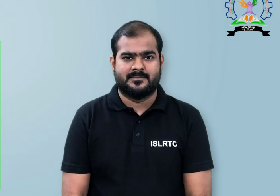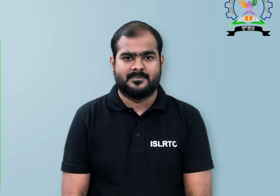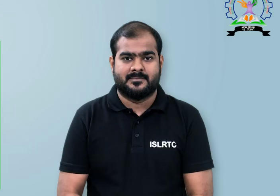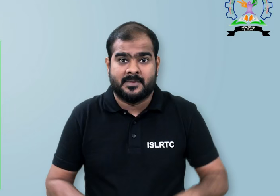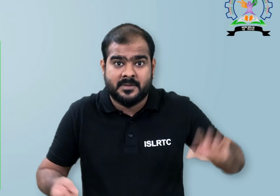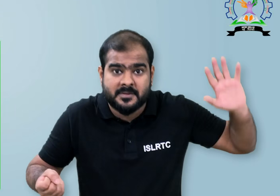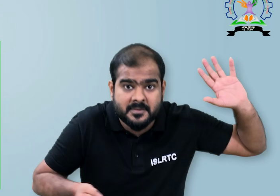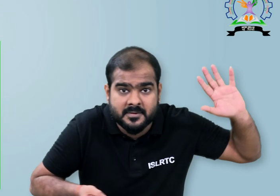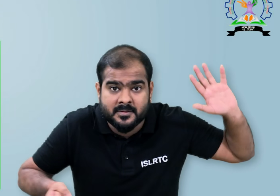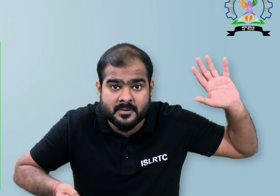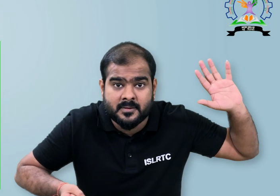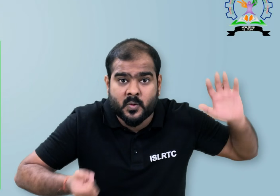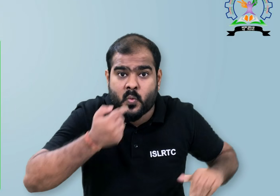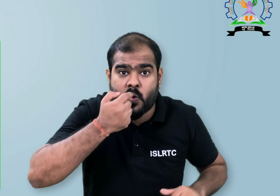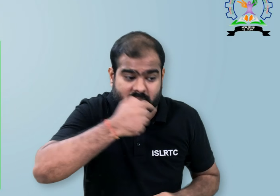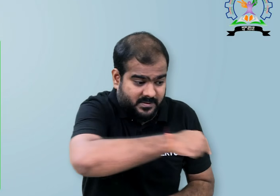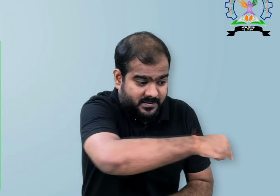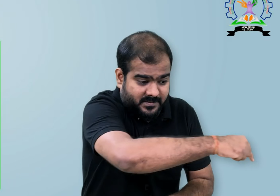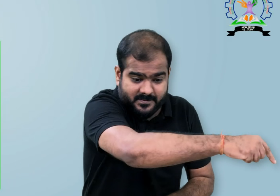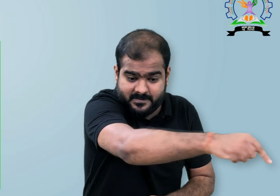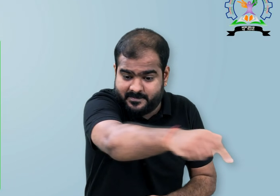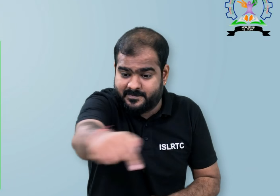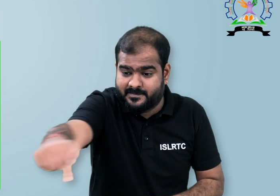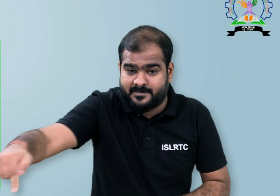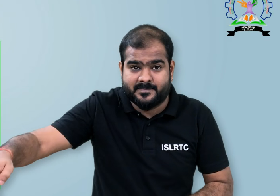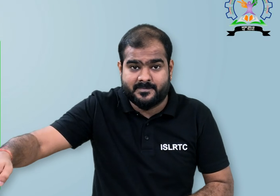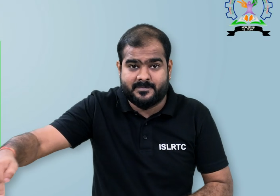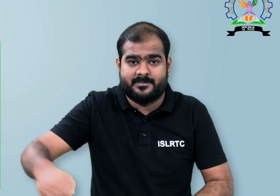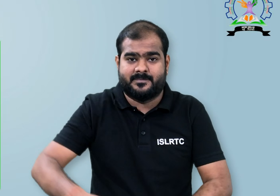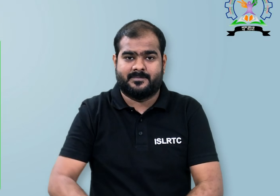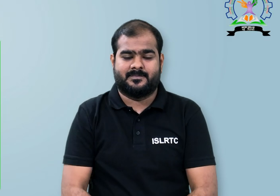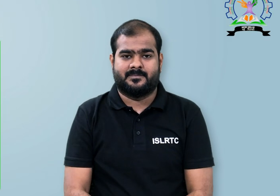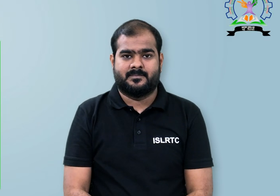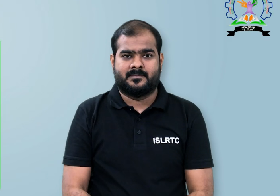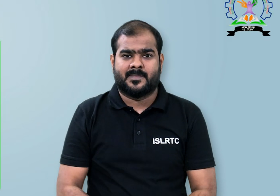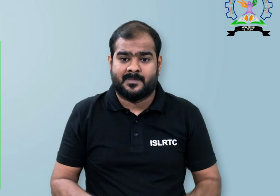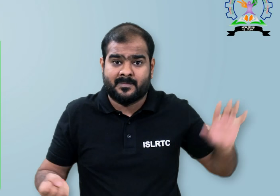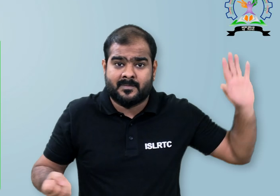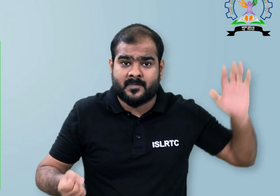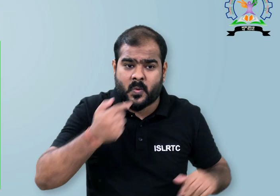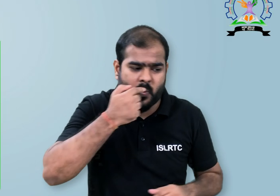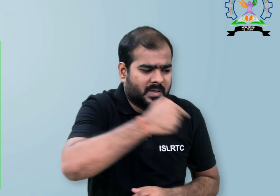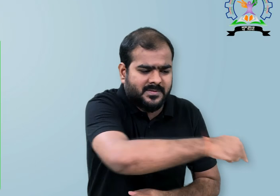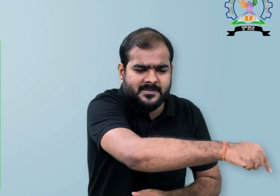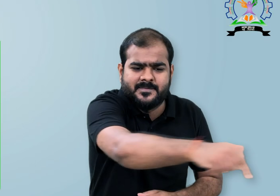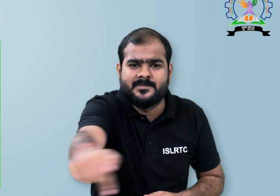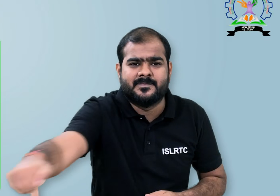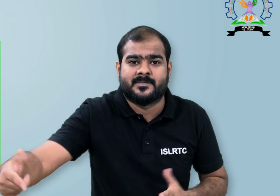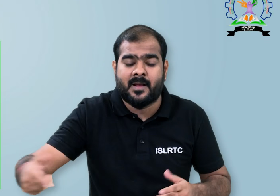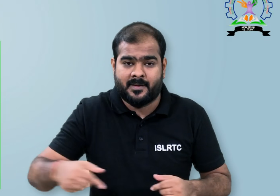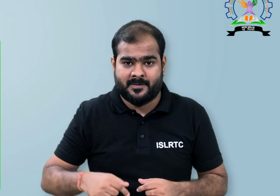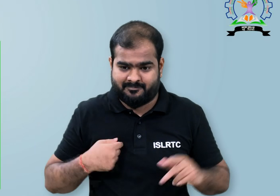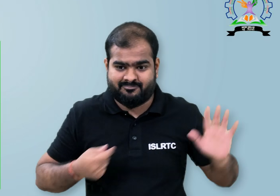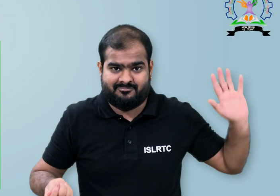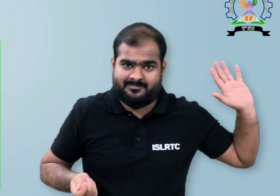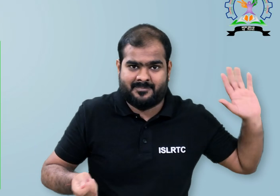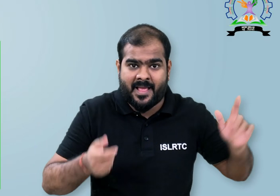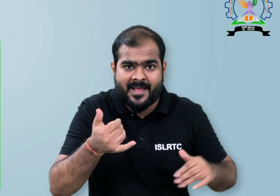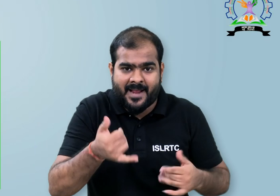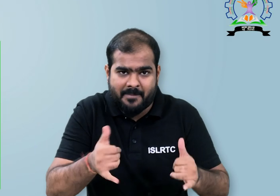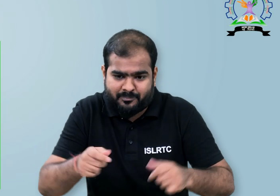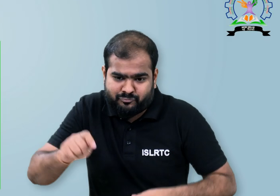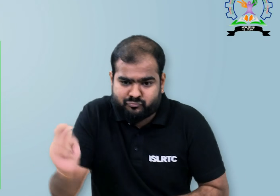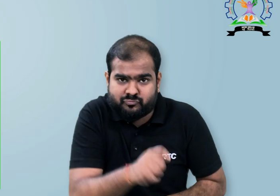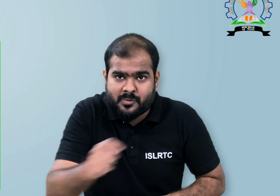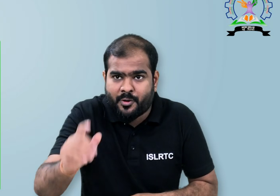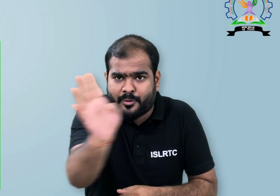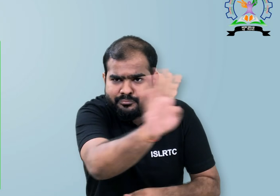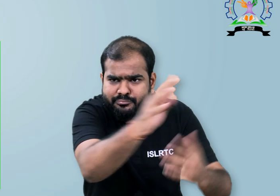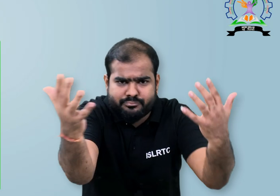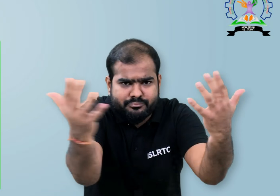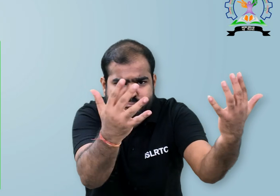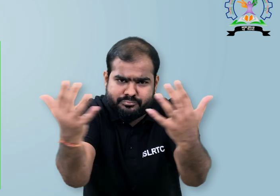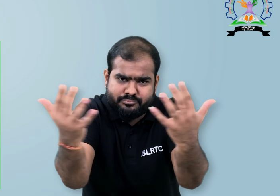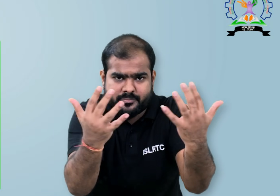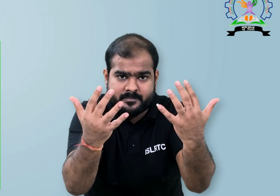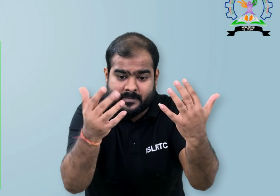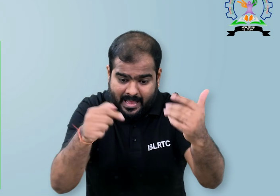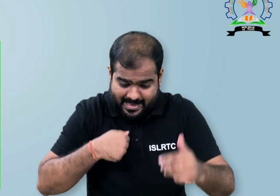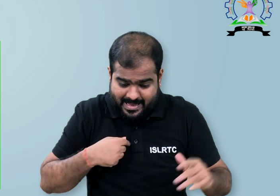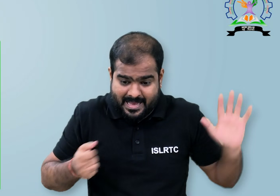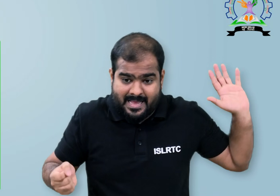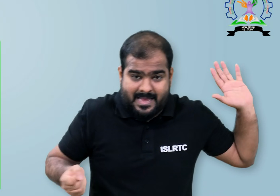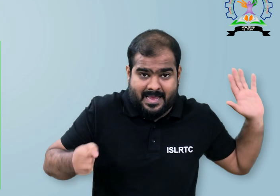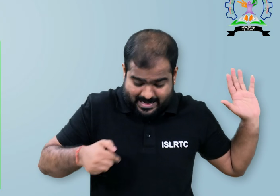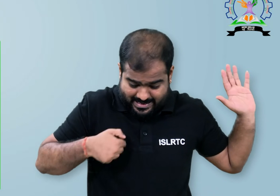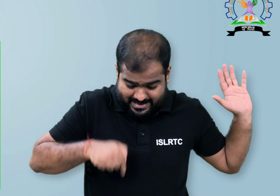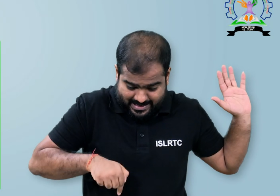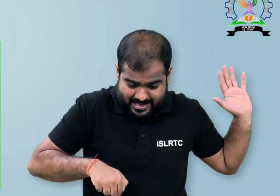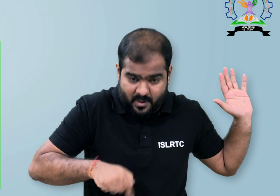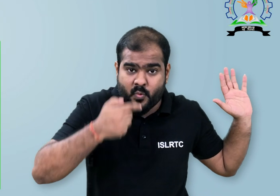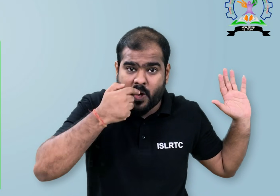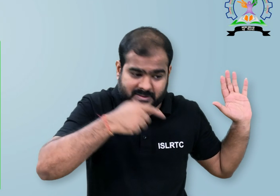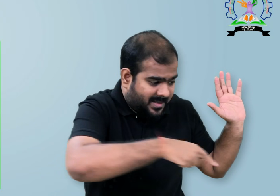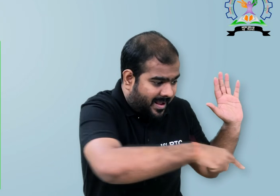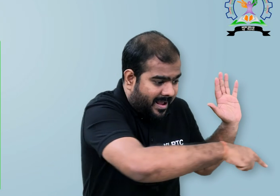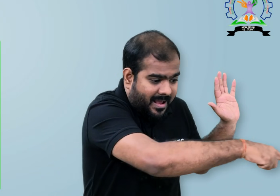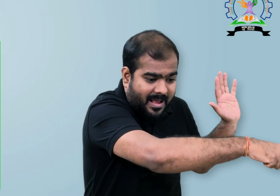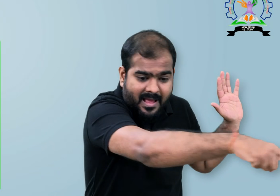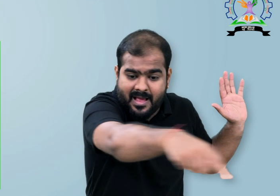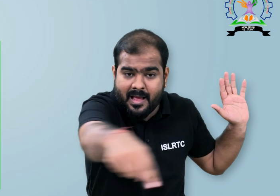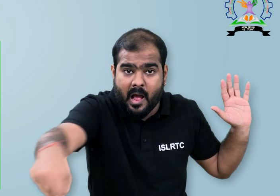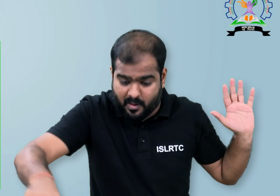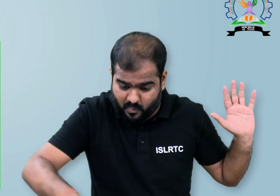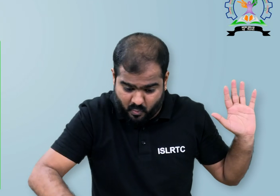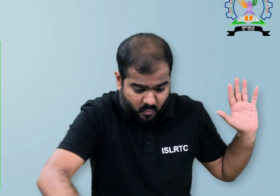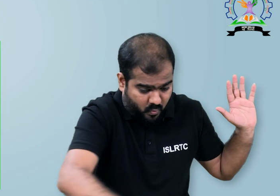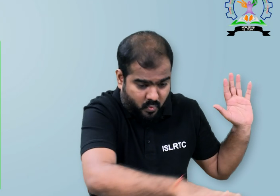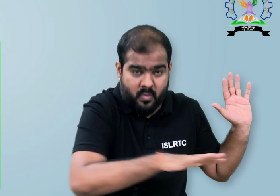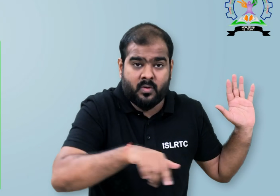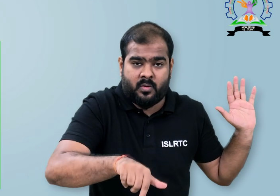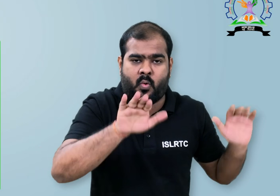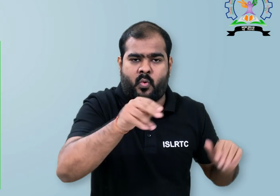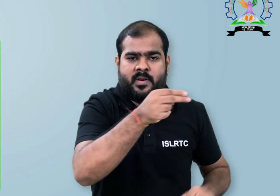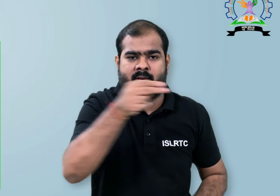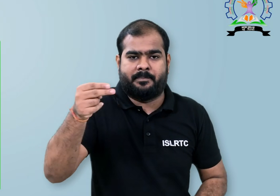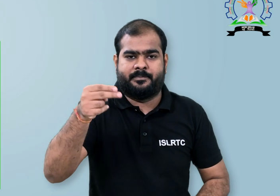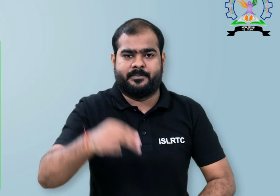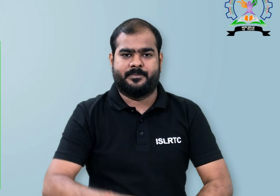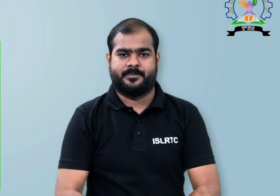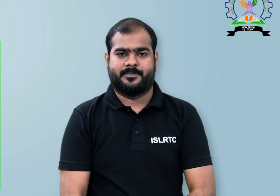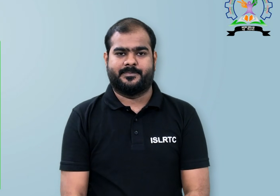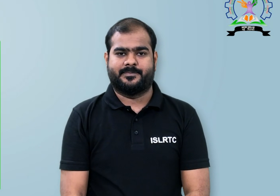Striking circle Striking circle: The semi-circular area around the goal within which a shot must be taken to score.